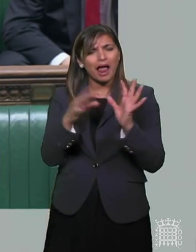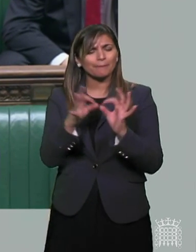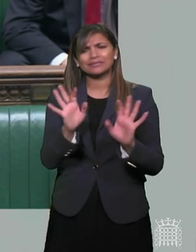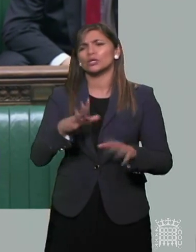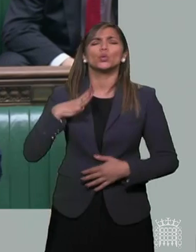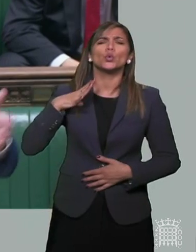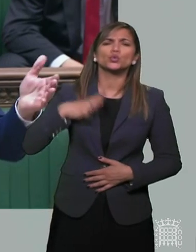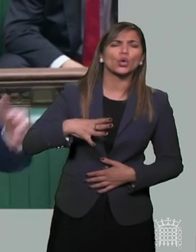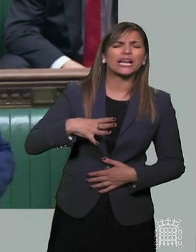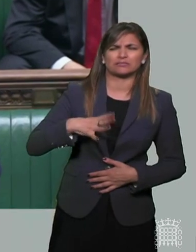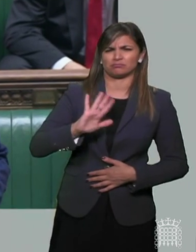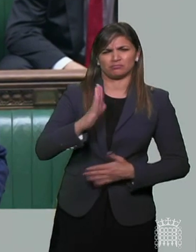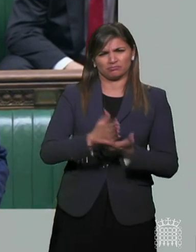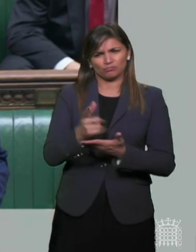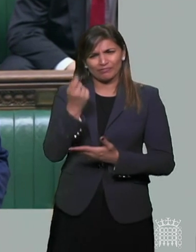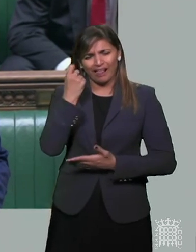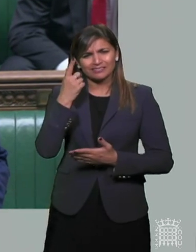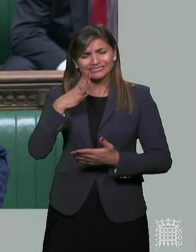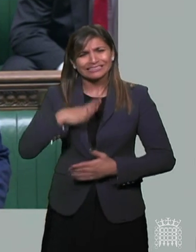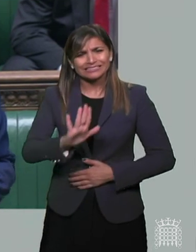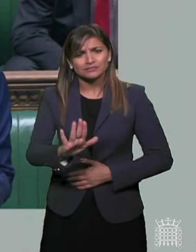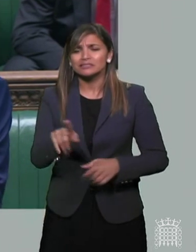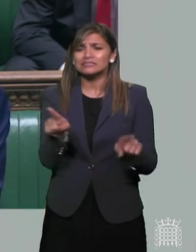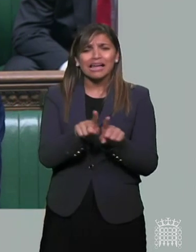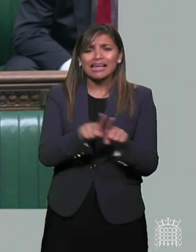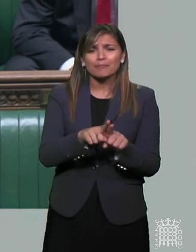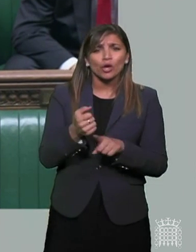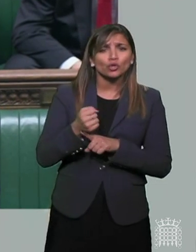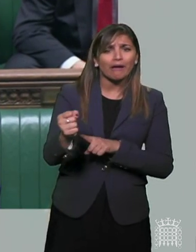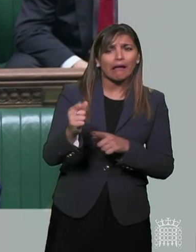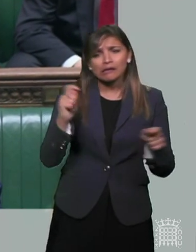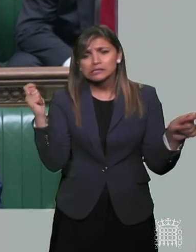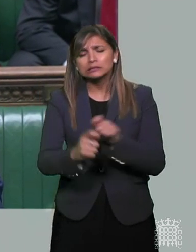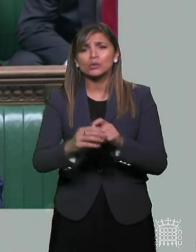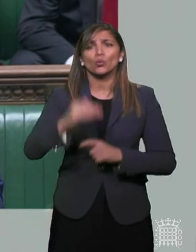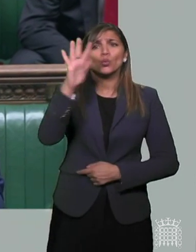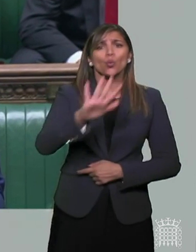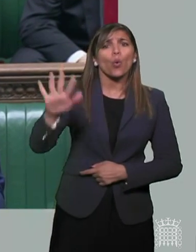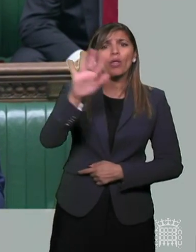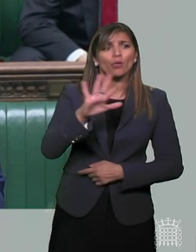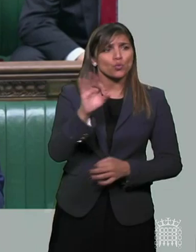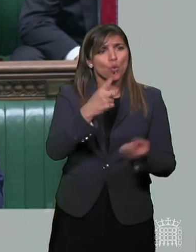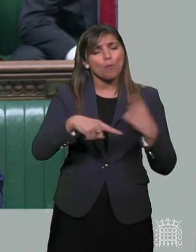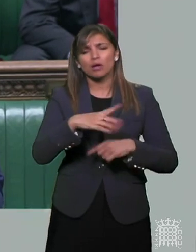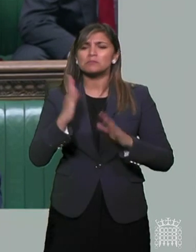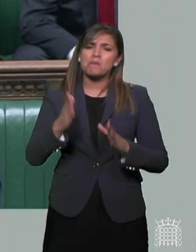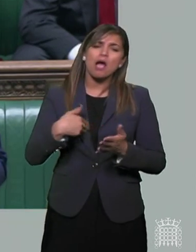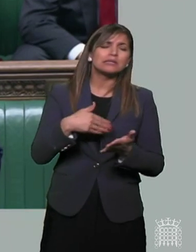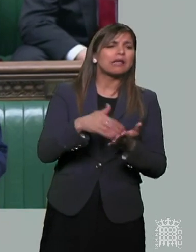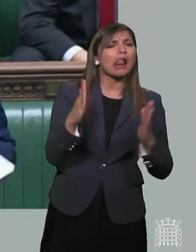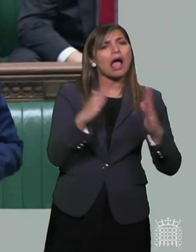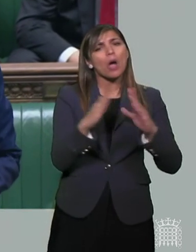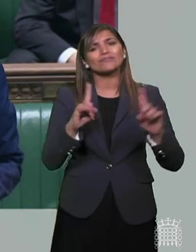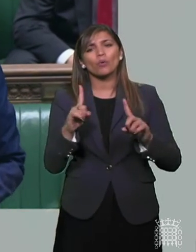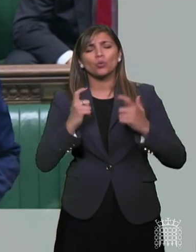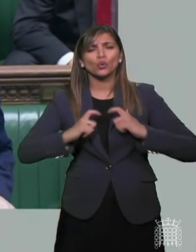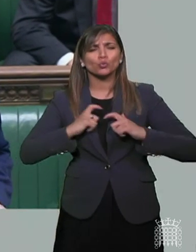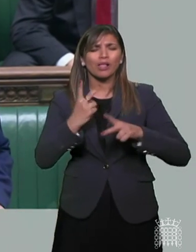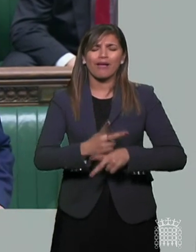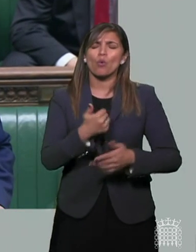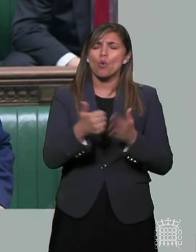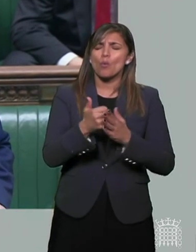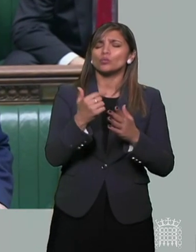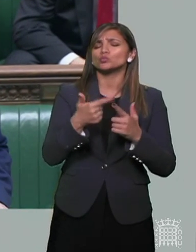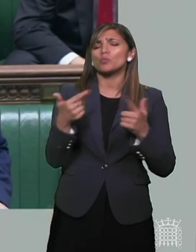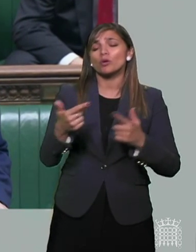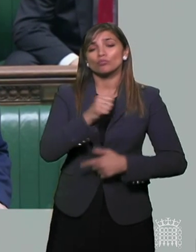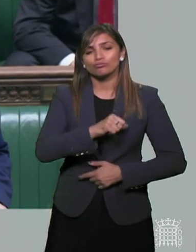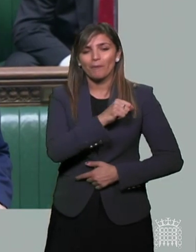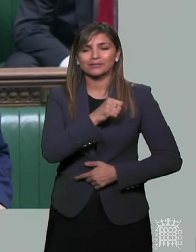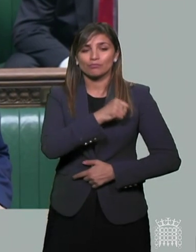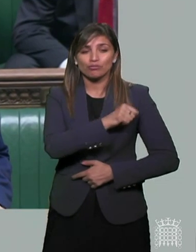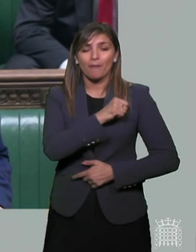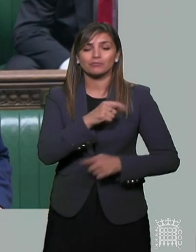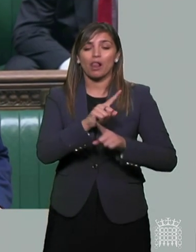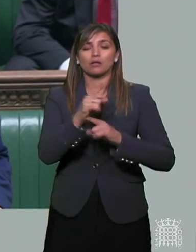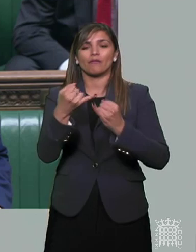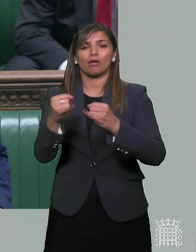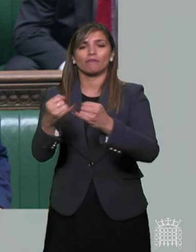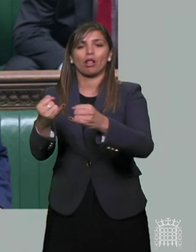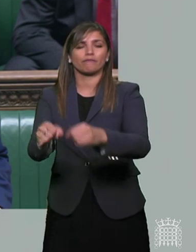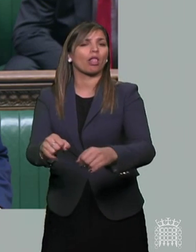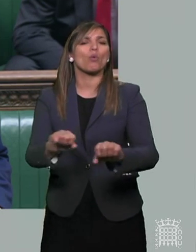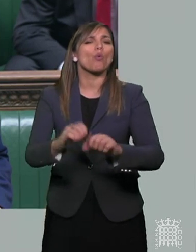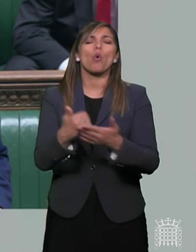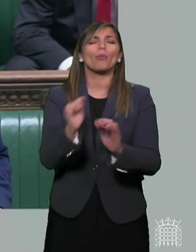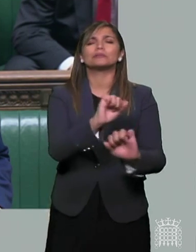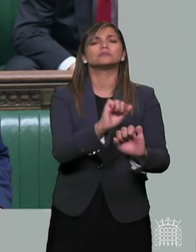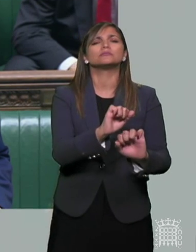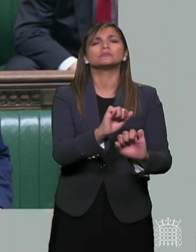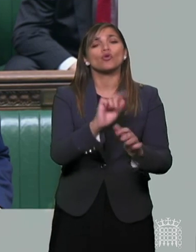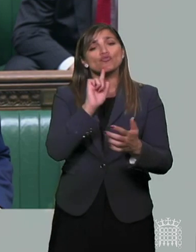They are. Just like “the rail revolution for the north”, “no one will have to sell their homes for social care” and “no tax rises”, it is overpromise after overpromise until reality catches up.